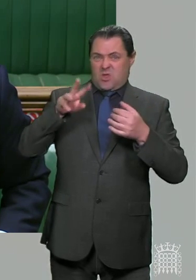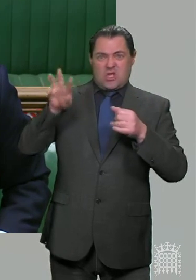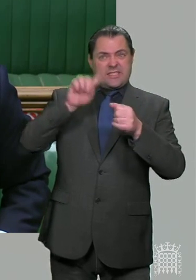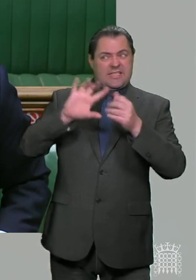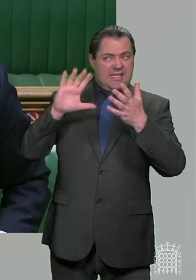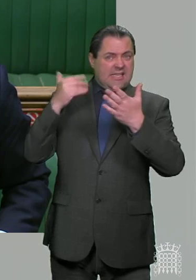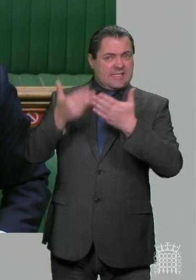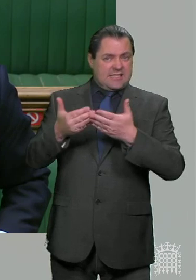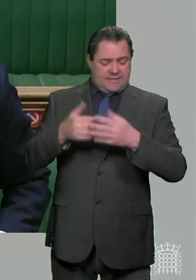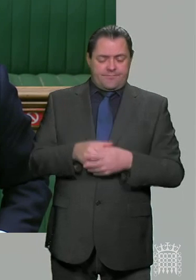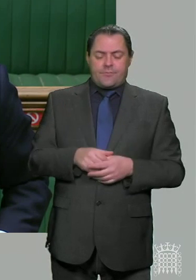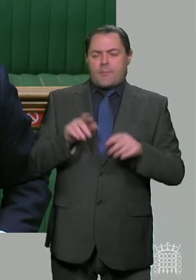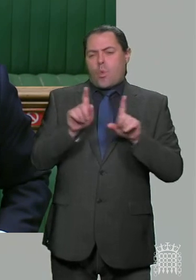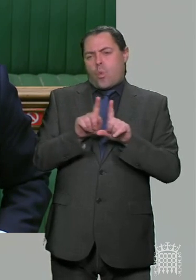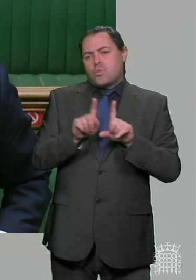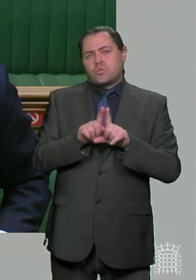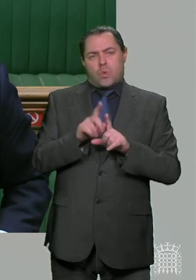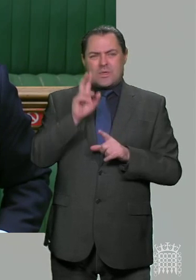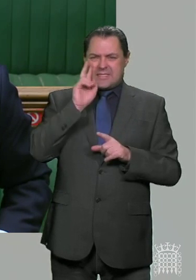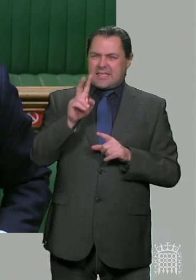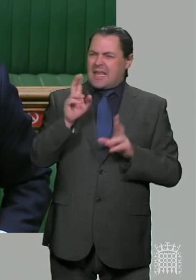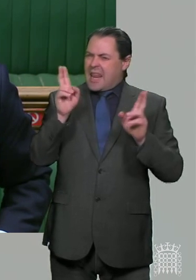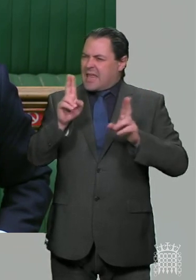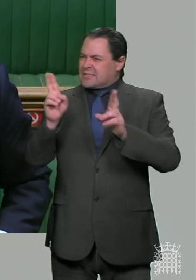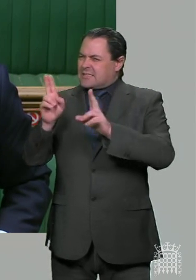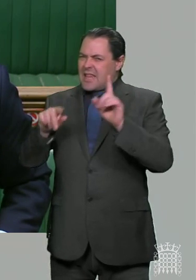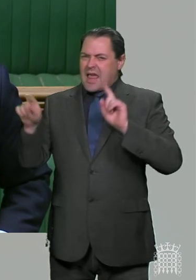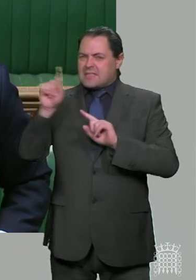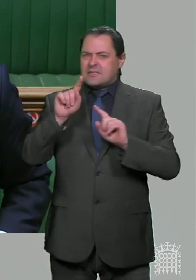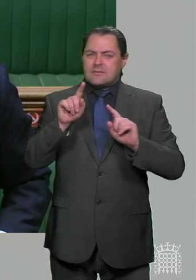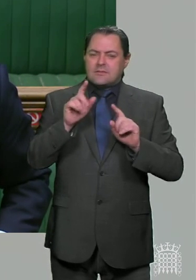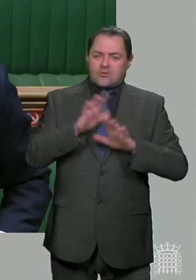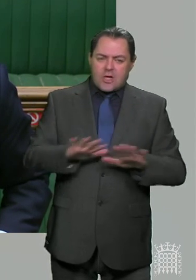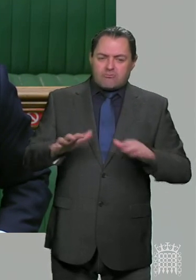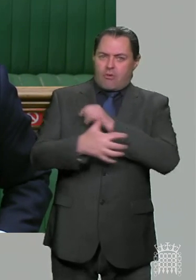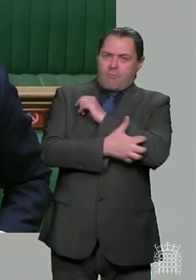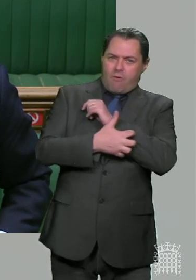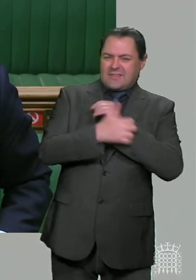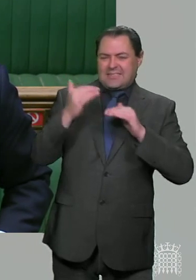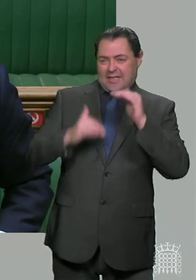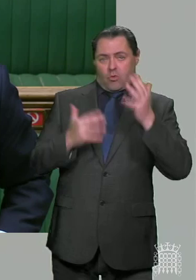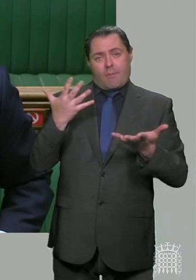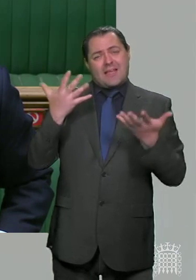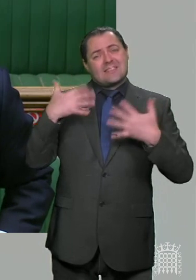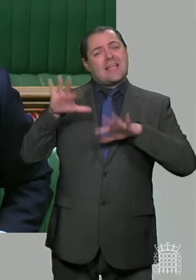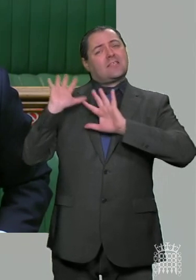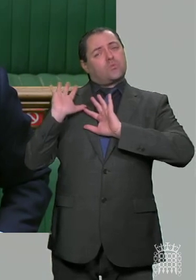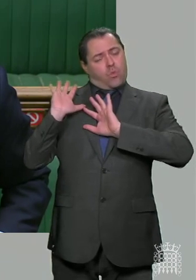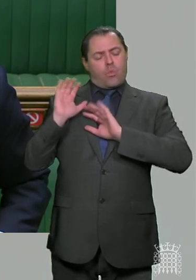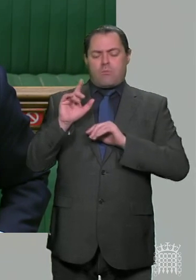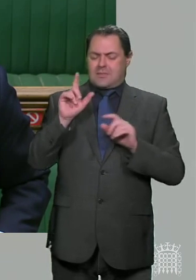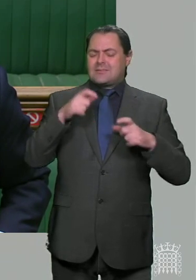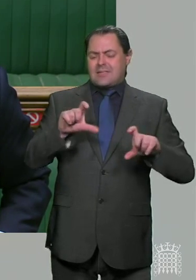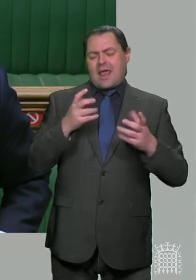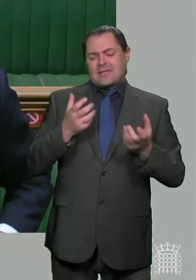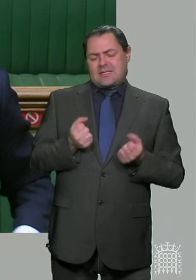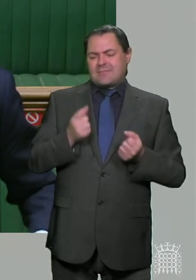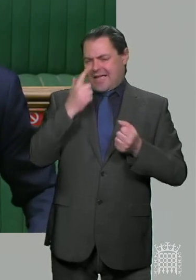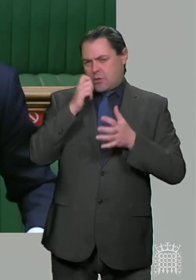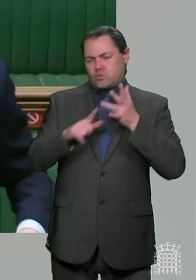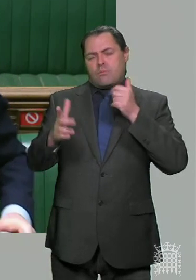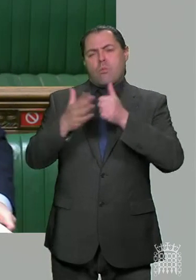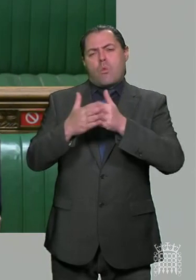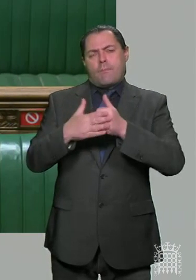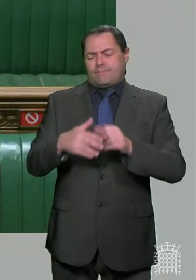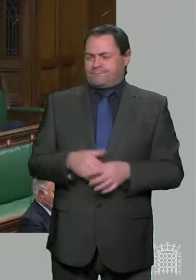We are also seeing fewer households now with children in poverty than 10 years ago, but I perfectly accept that there is more to be done.